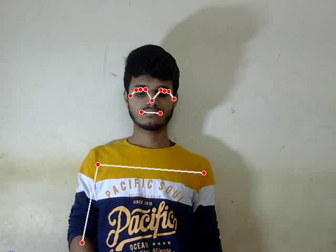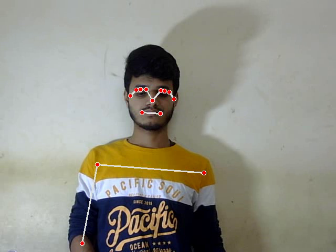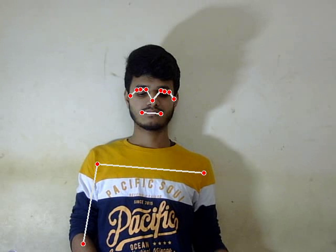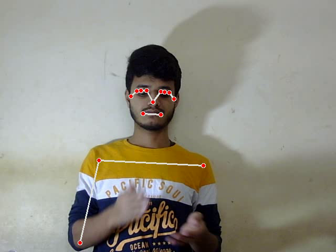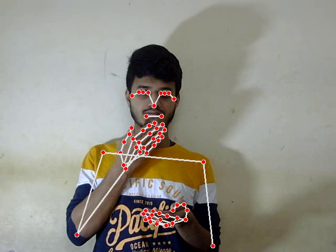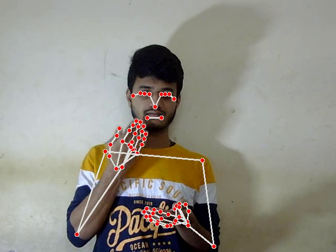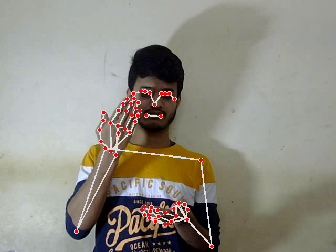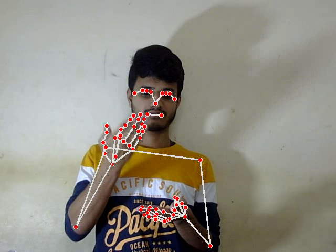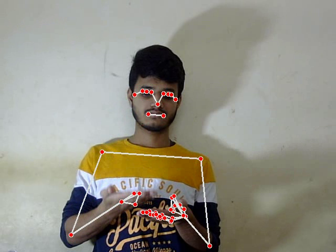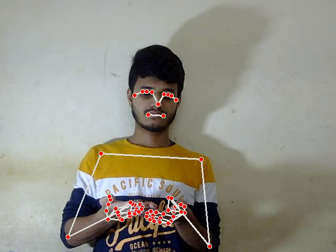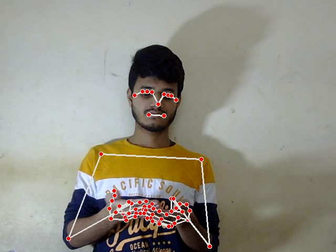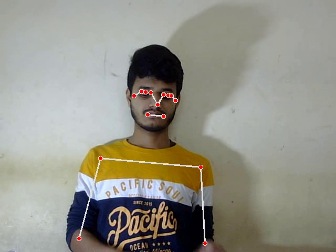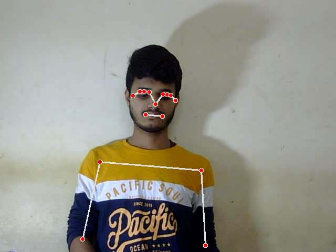good